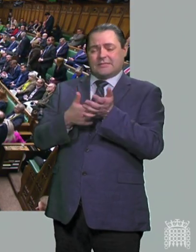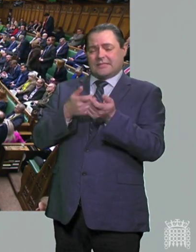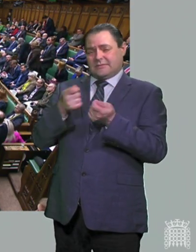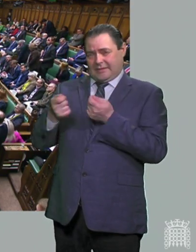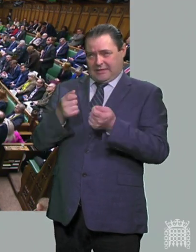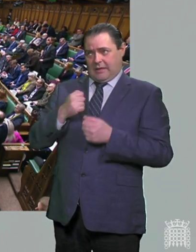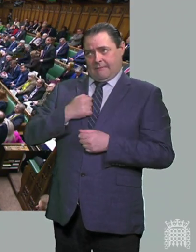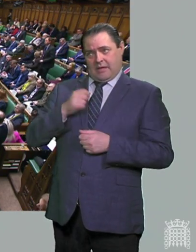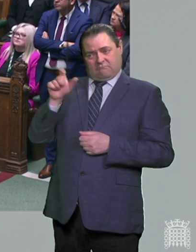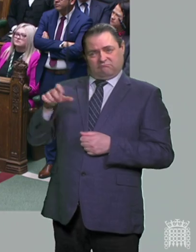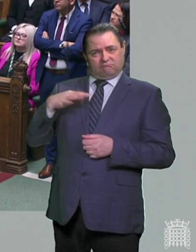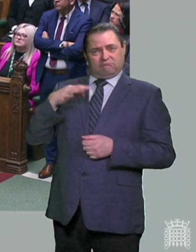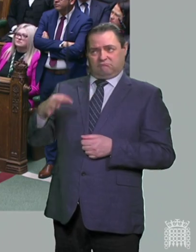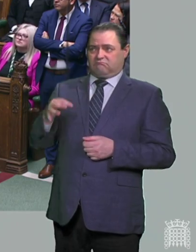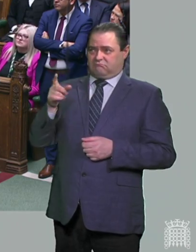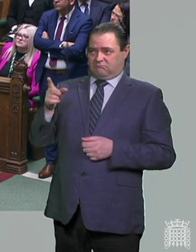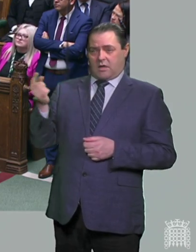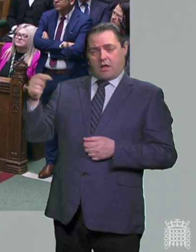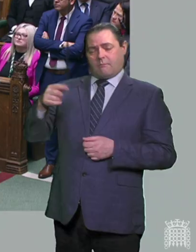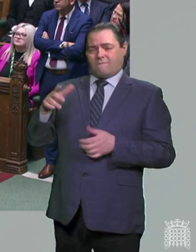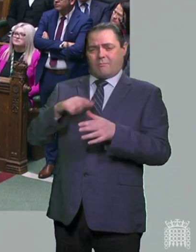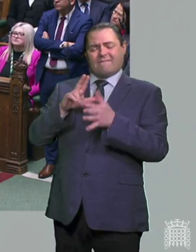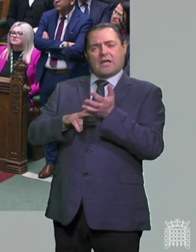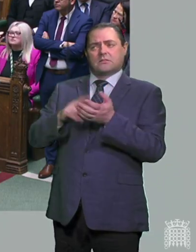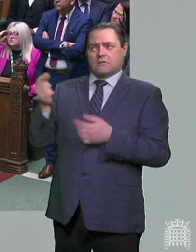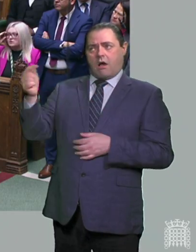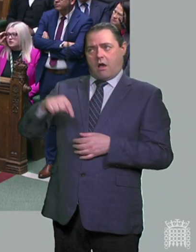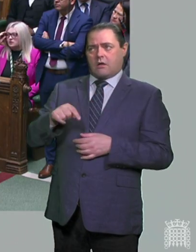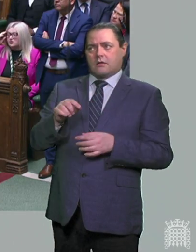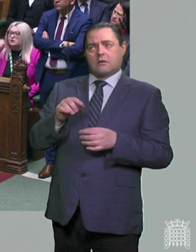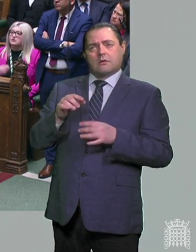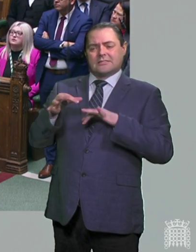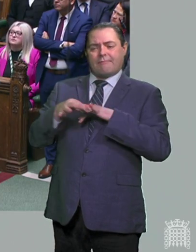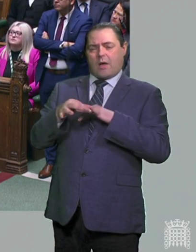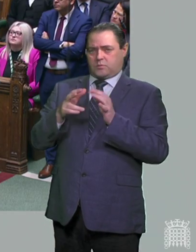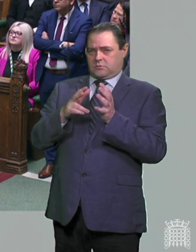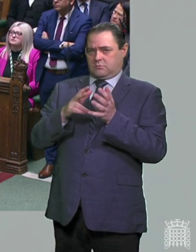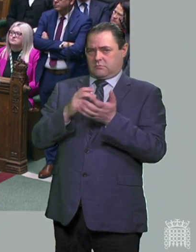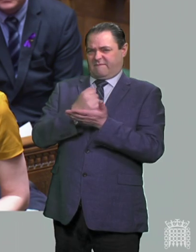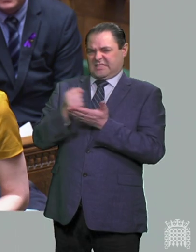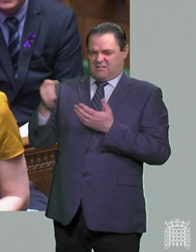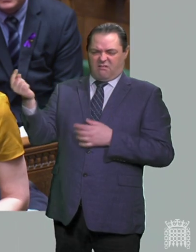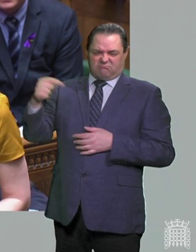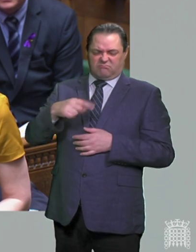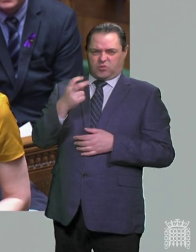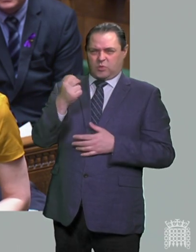My constituent Maryam Amiri came to the UK from Afghanistan on a spousal visa back in 2016.